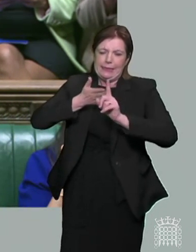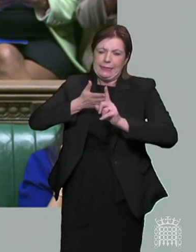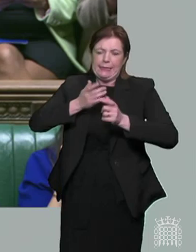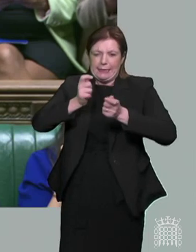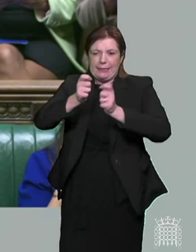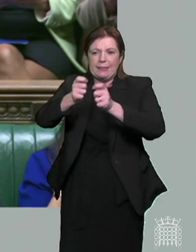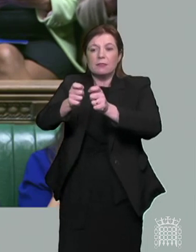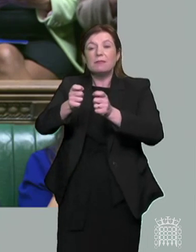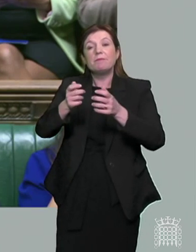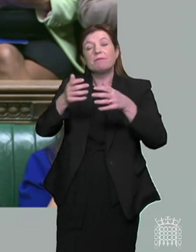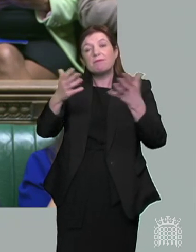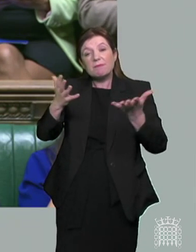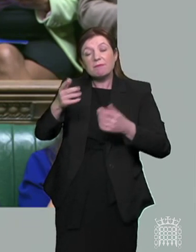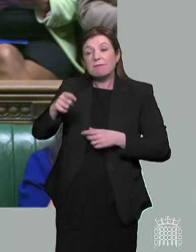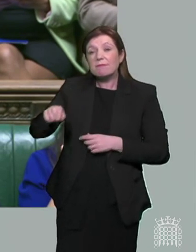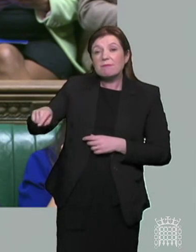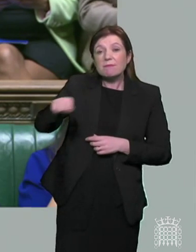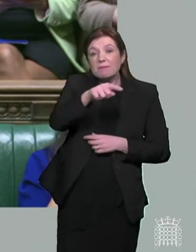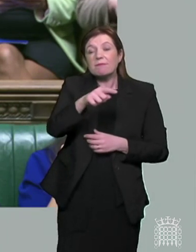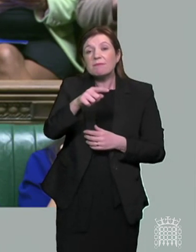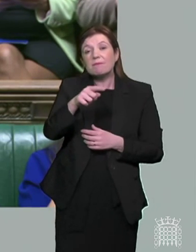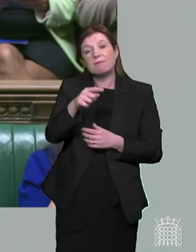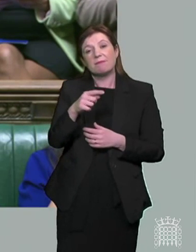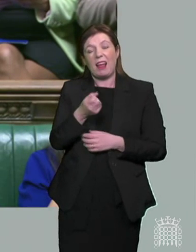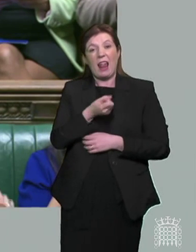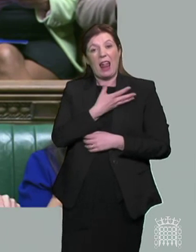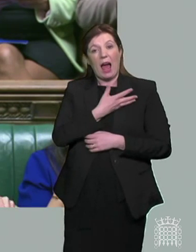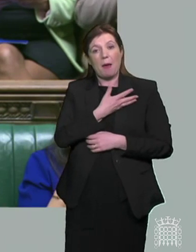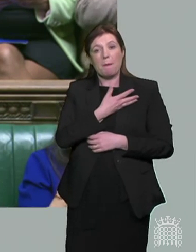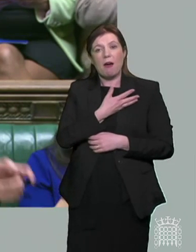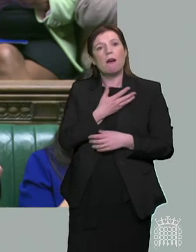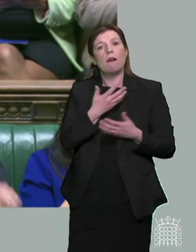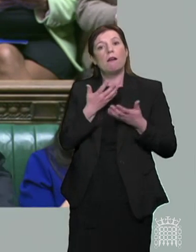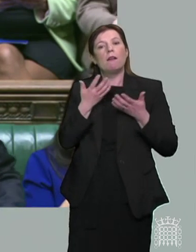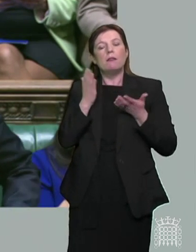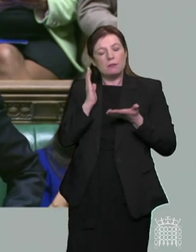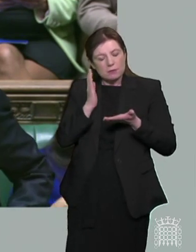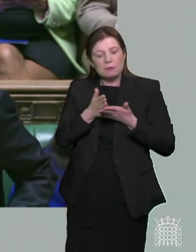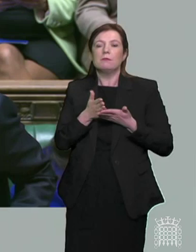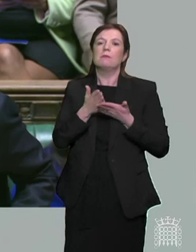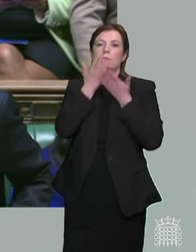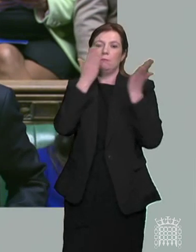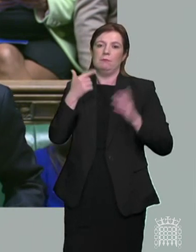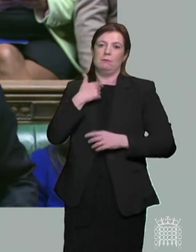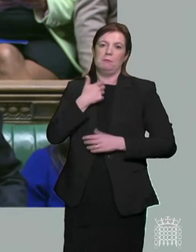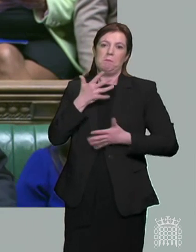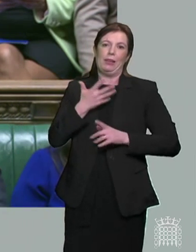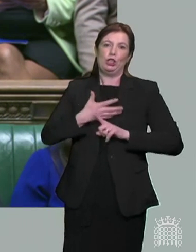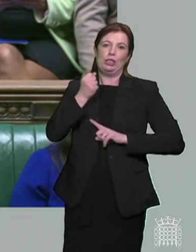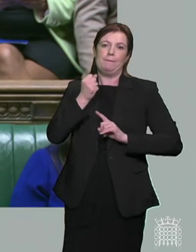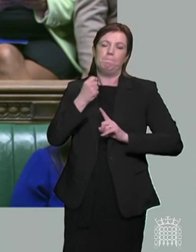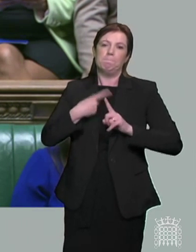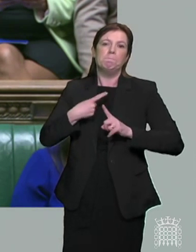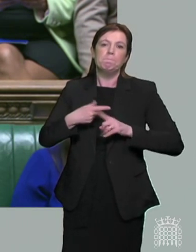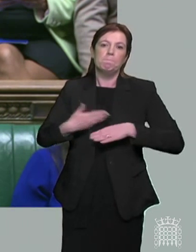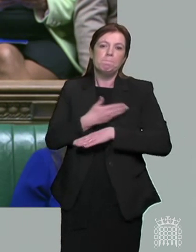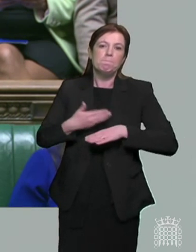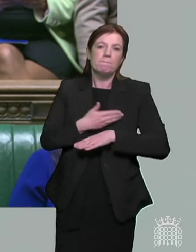But even if they will not admit it, Labour Members will recognise this day as an achievement that we all can celebrate.